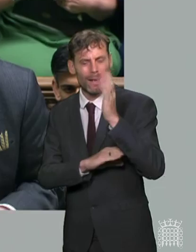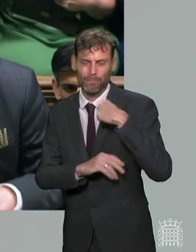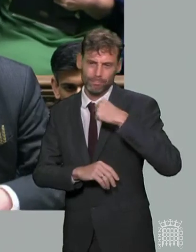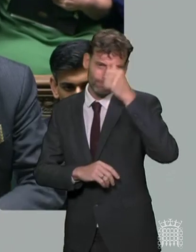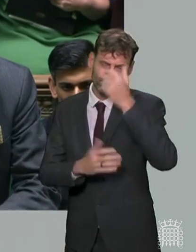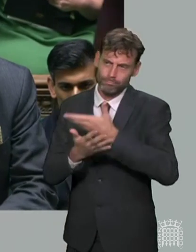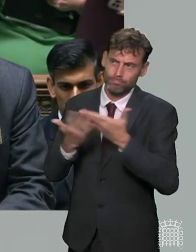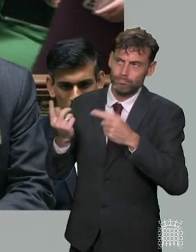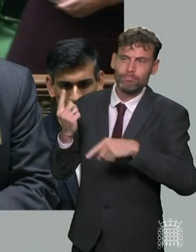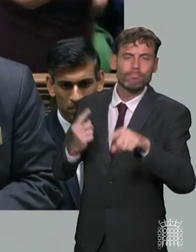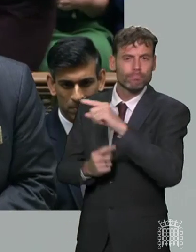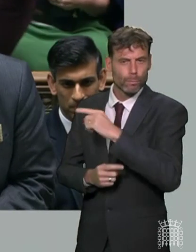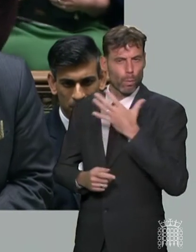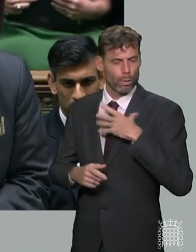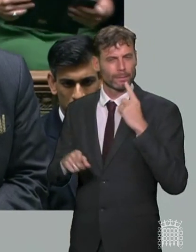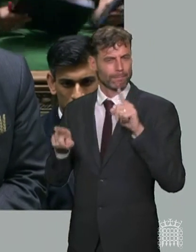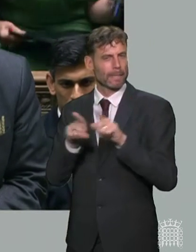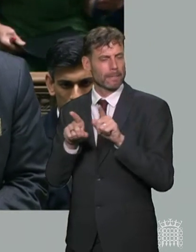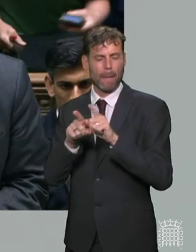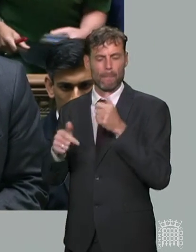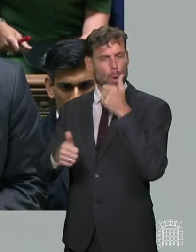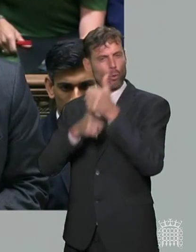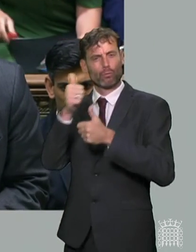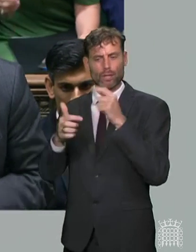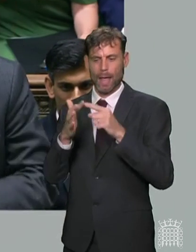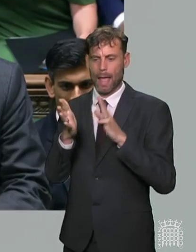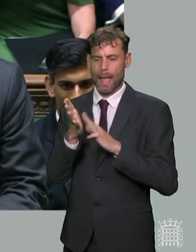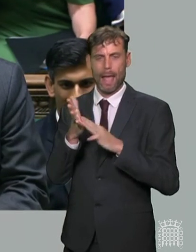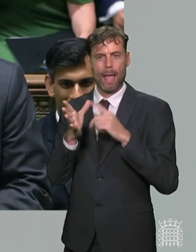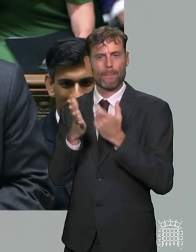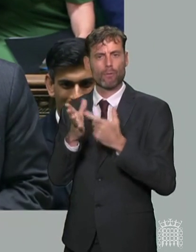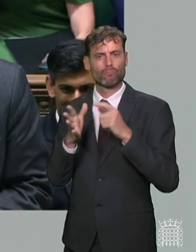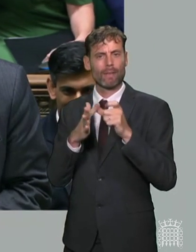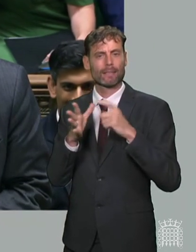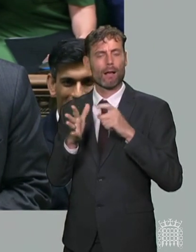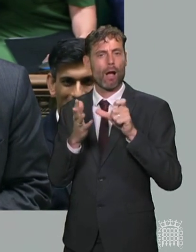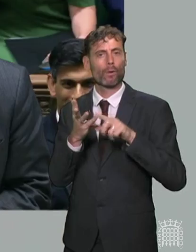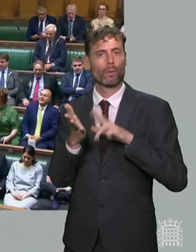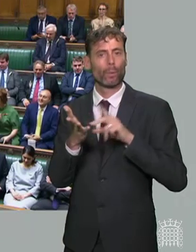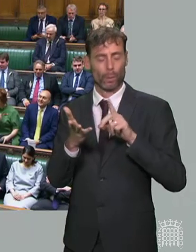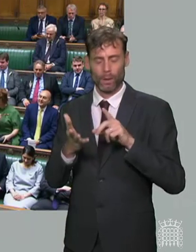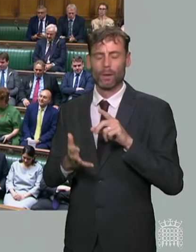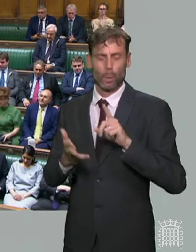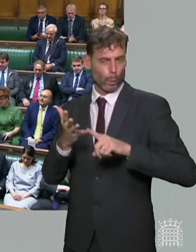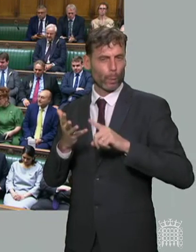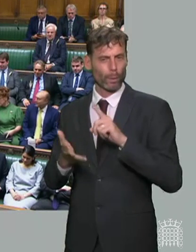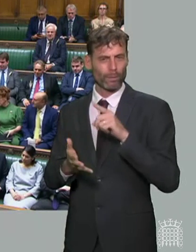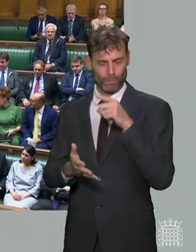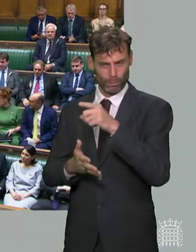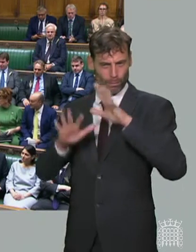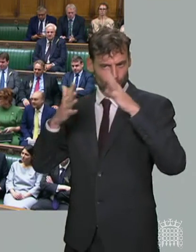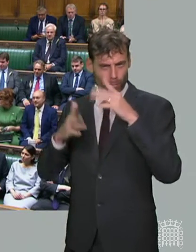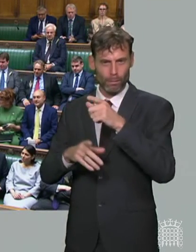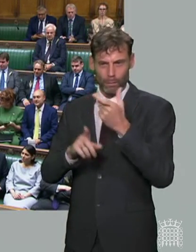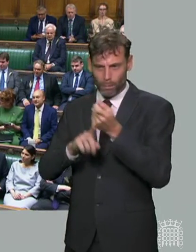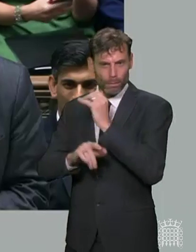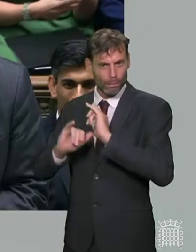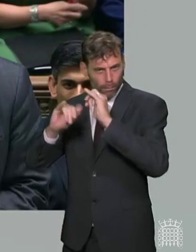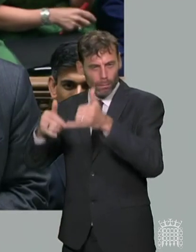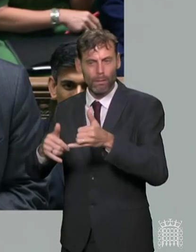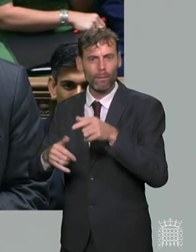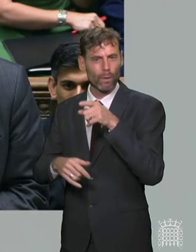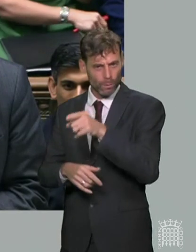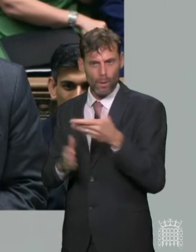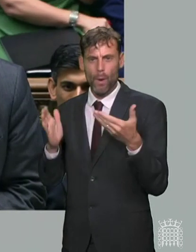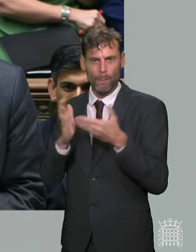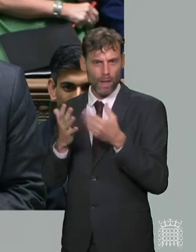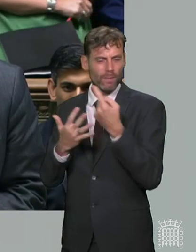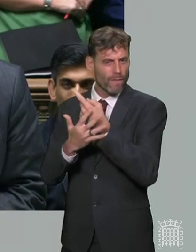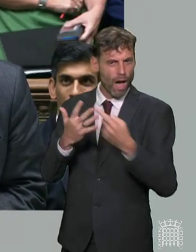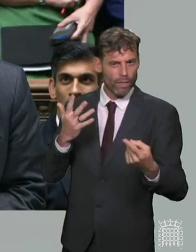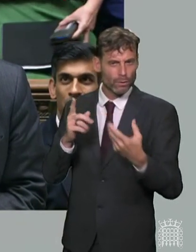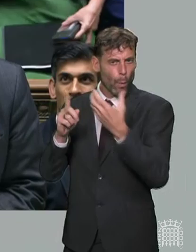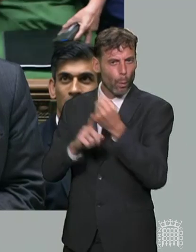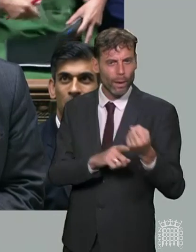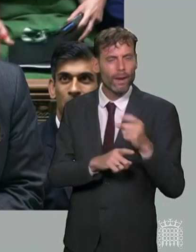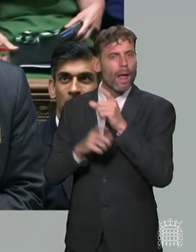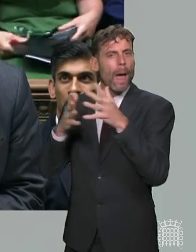I know that the whole House will want to join me in congratulating Emma Raducanu, Joe Salisbury, Alfie Hewett and Gordon Reid on their victories in the US Open.